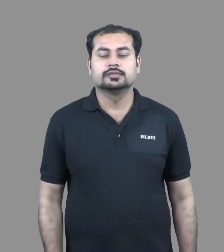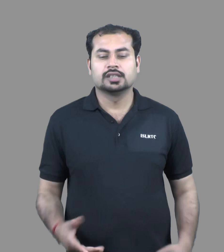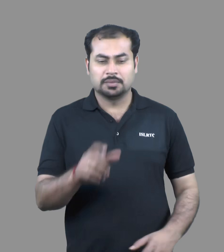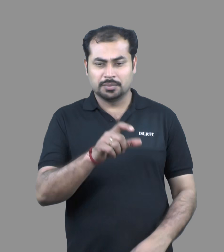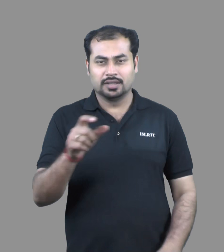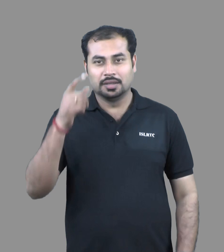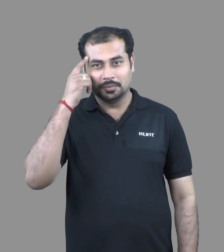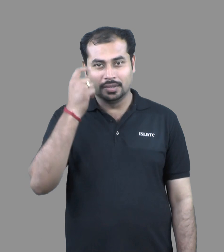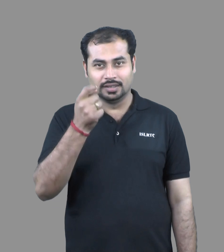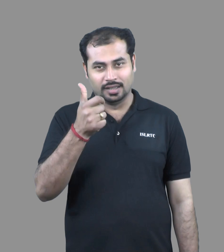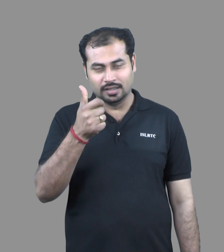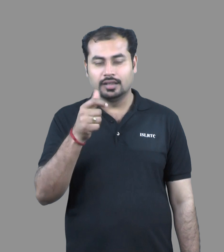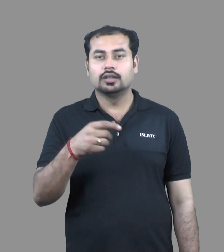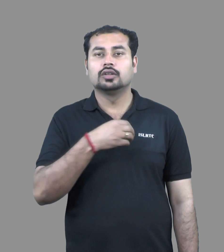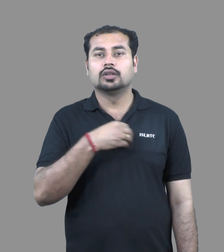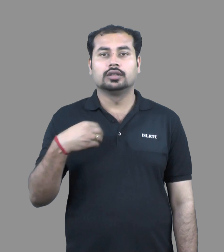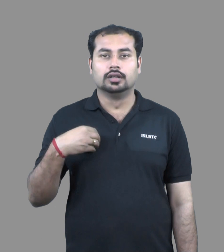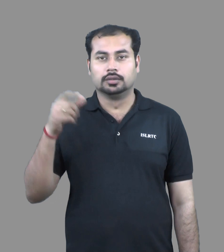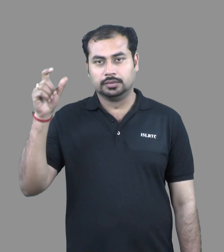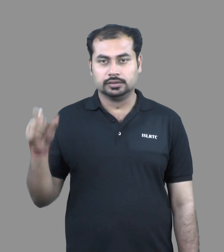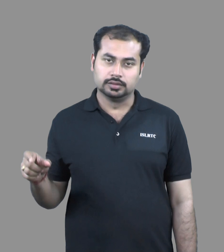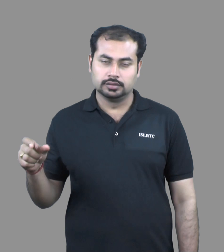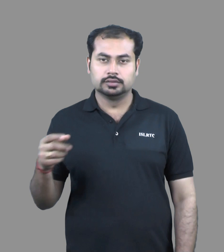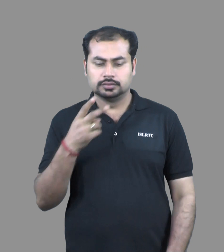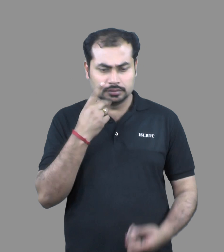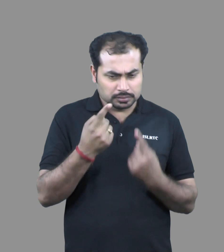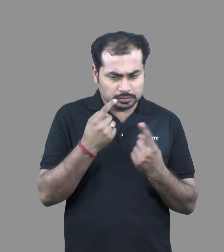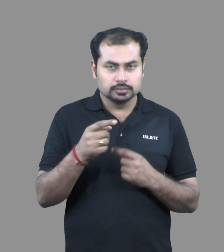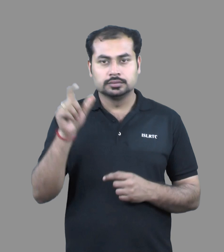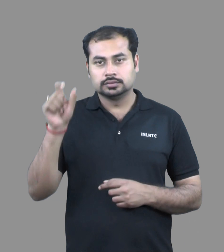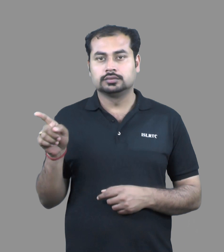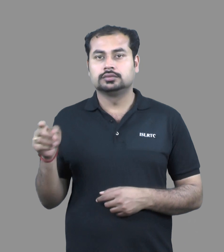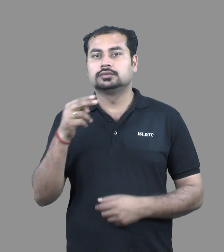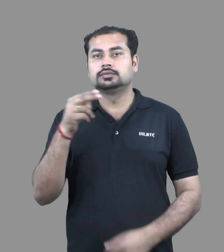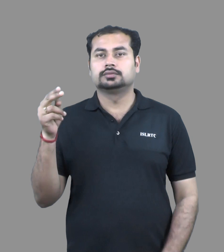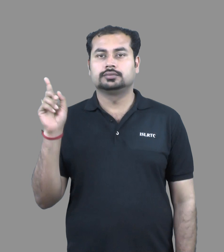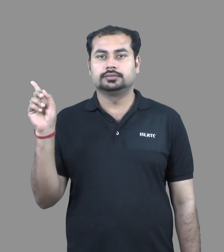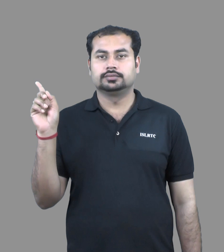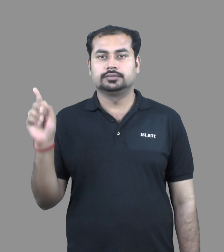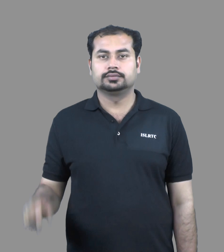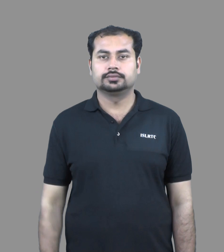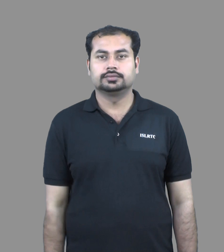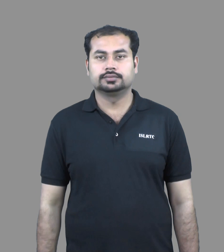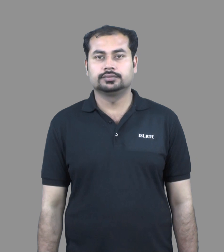Psychiatrist